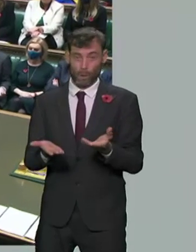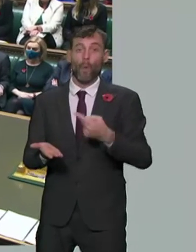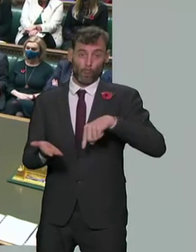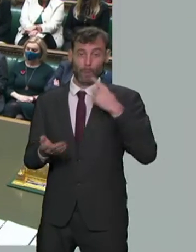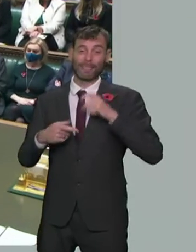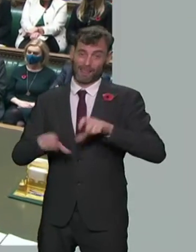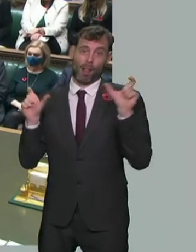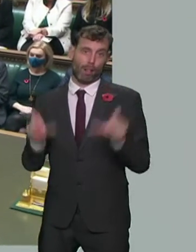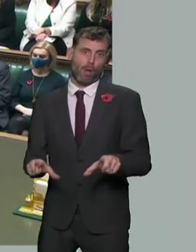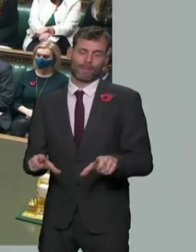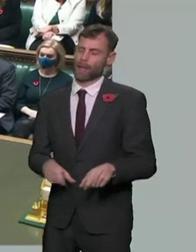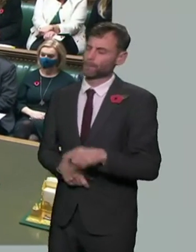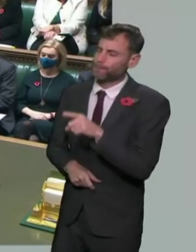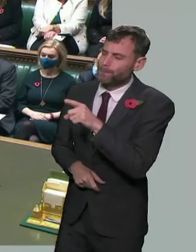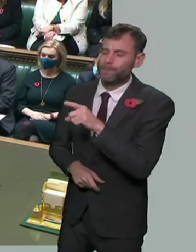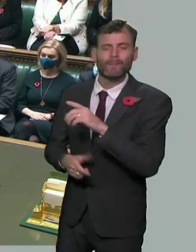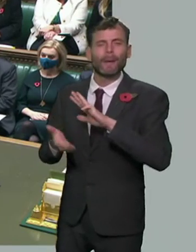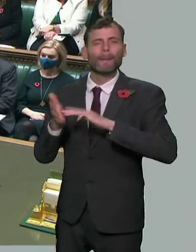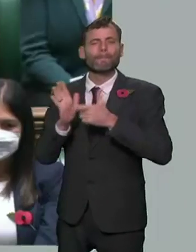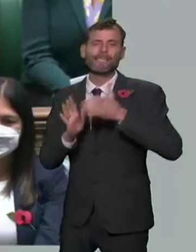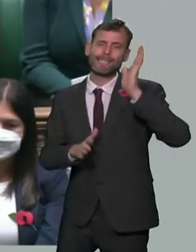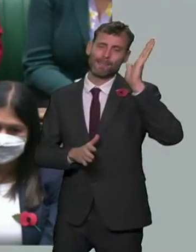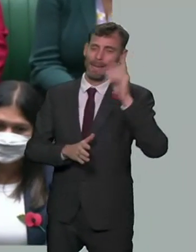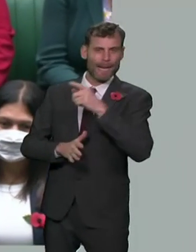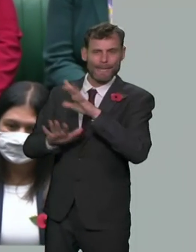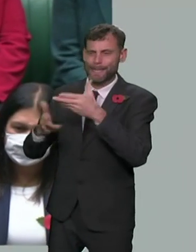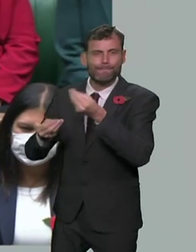I think the Prime Minister missed out the number, so let me help him out.